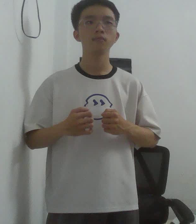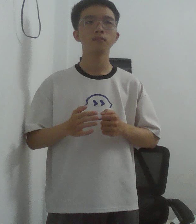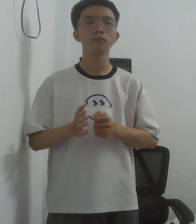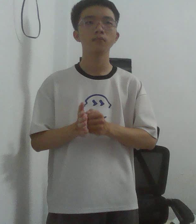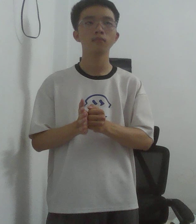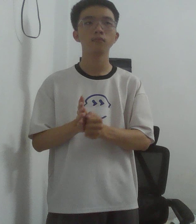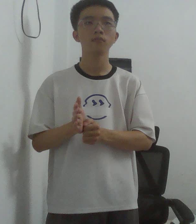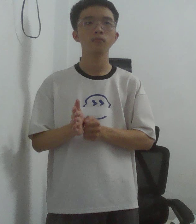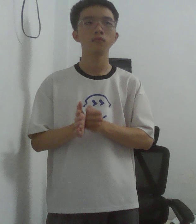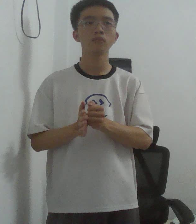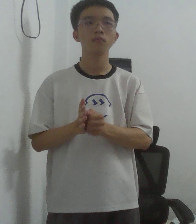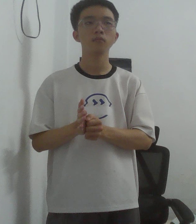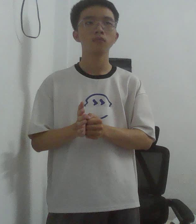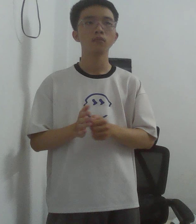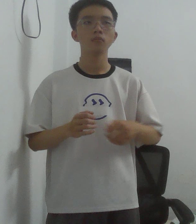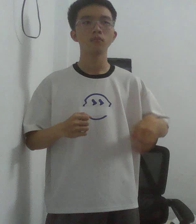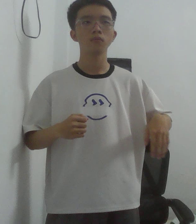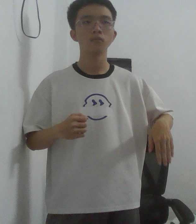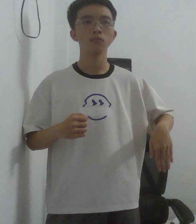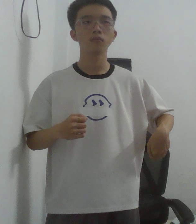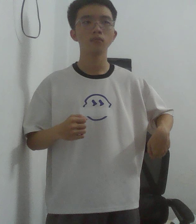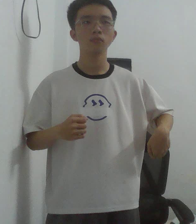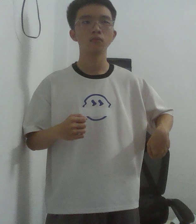thang sau